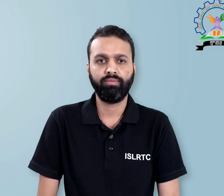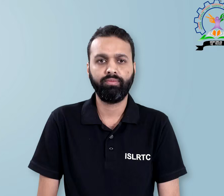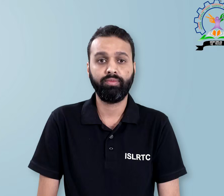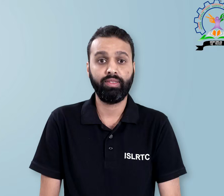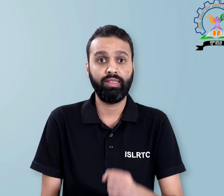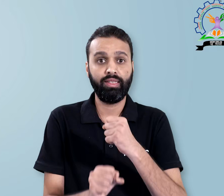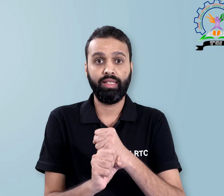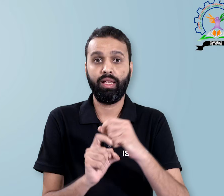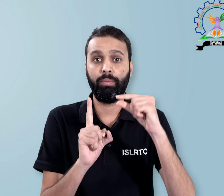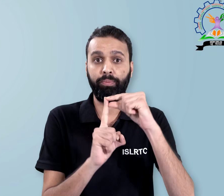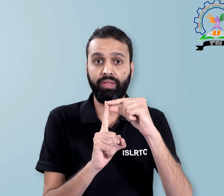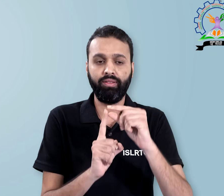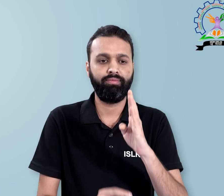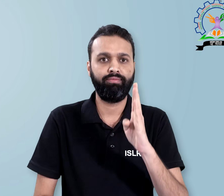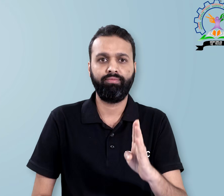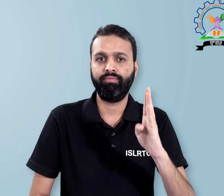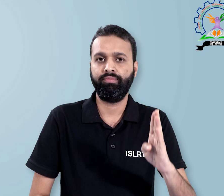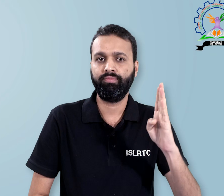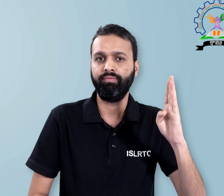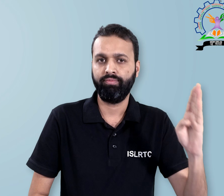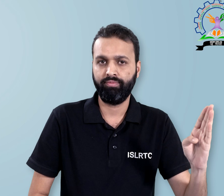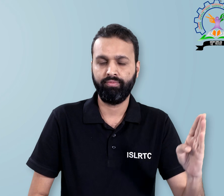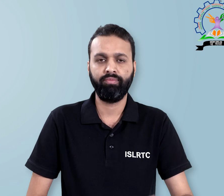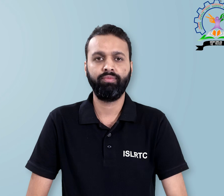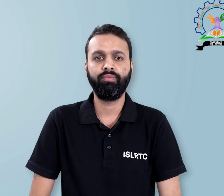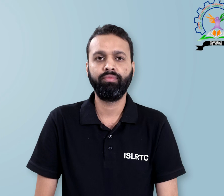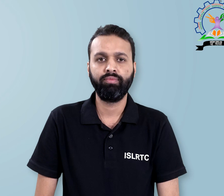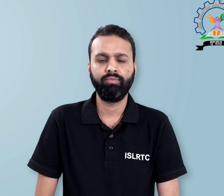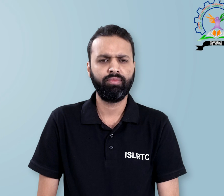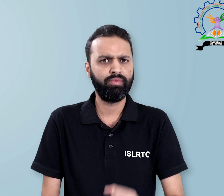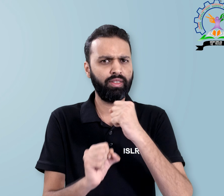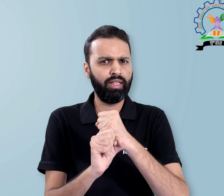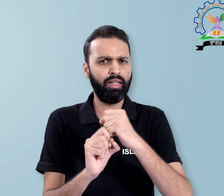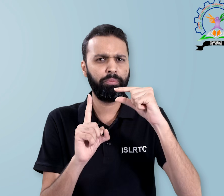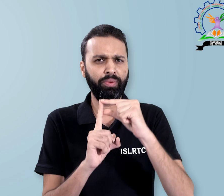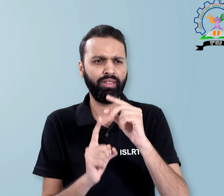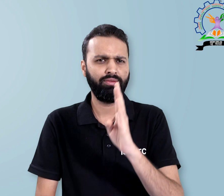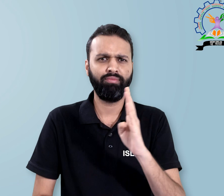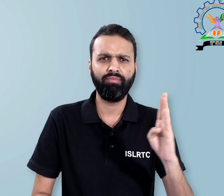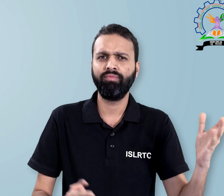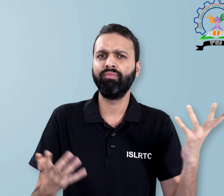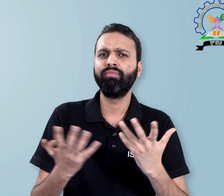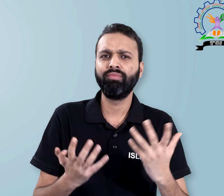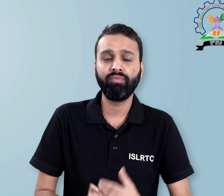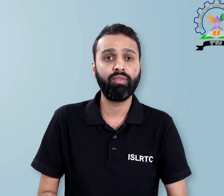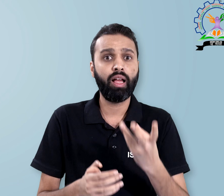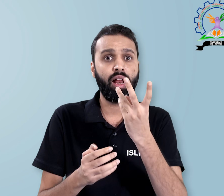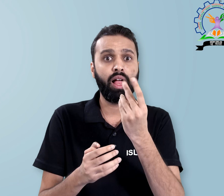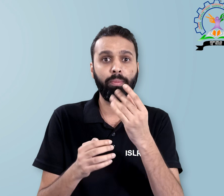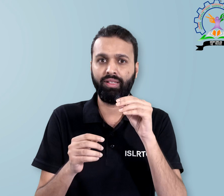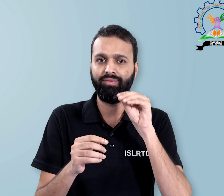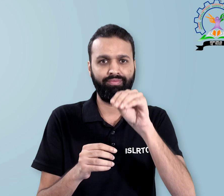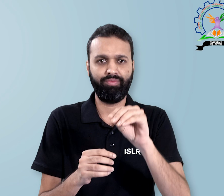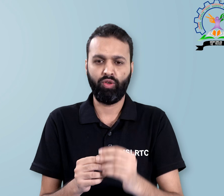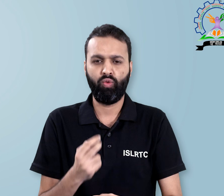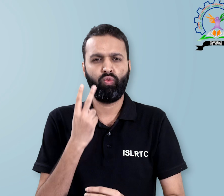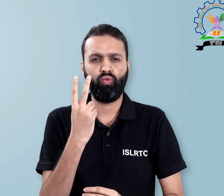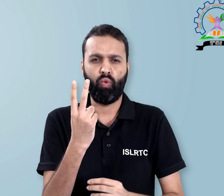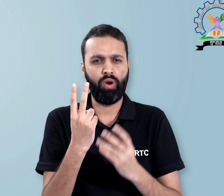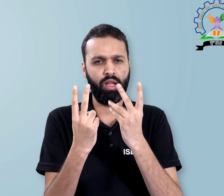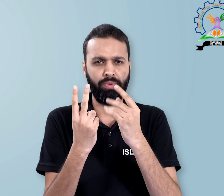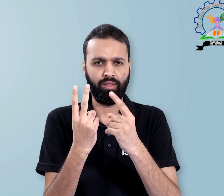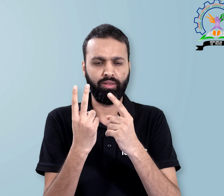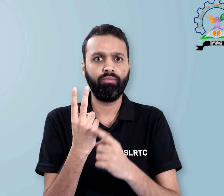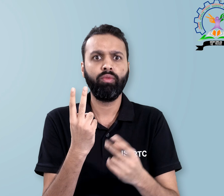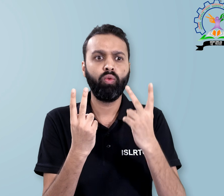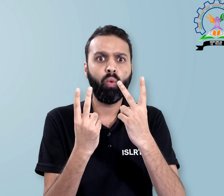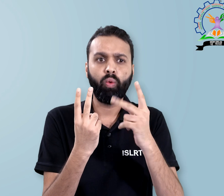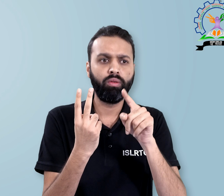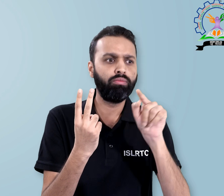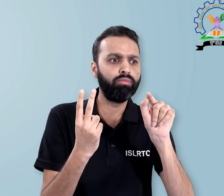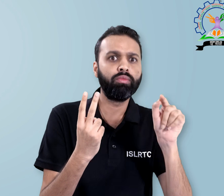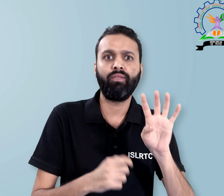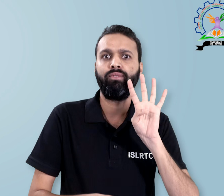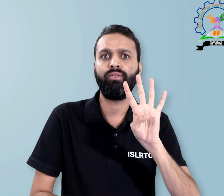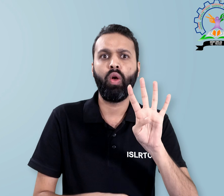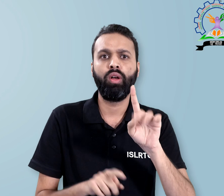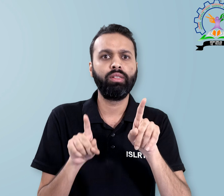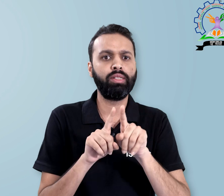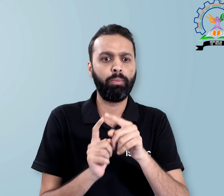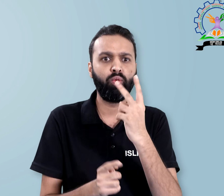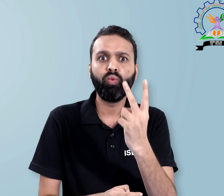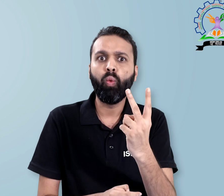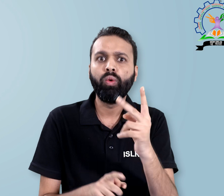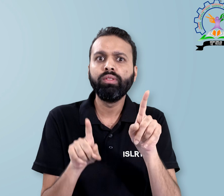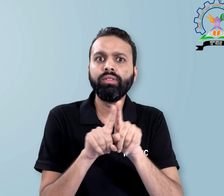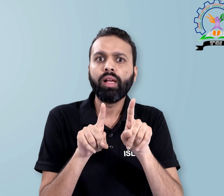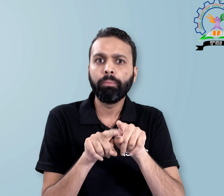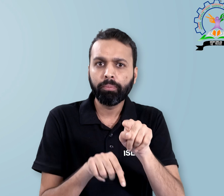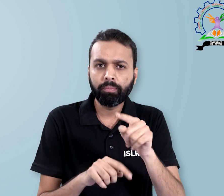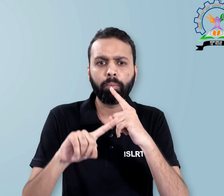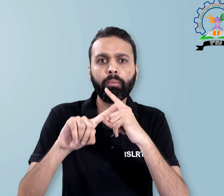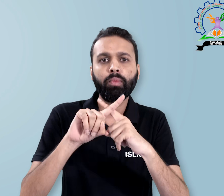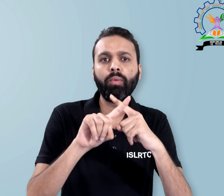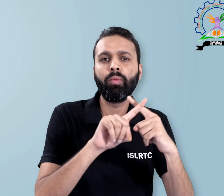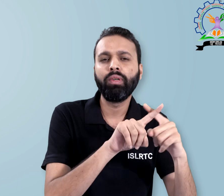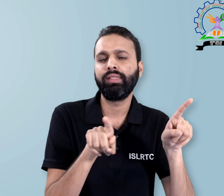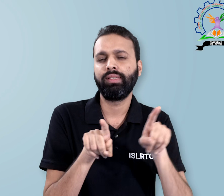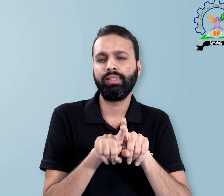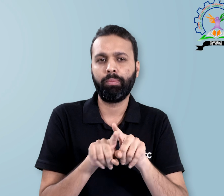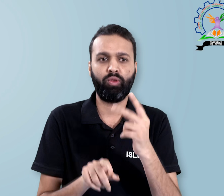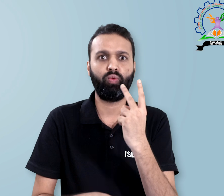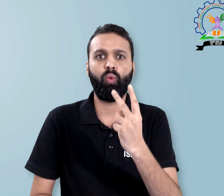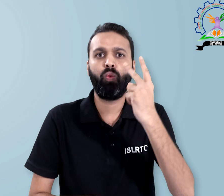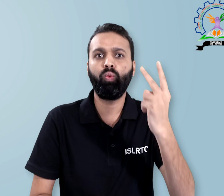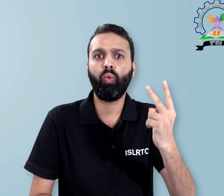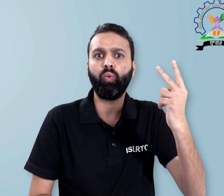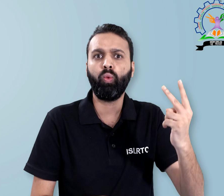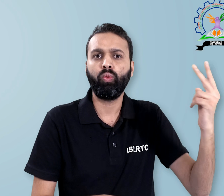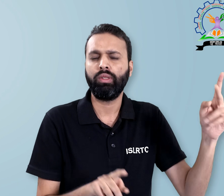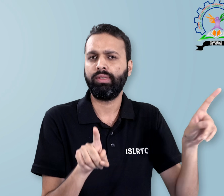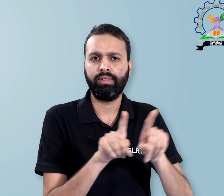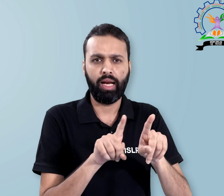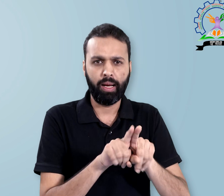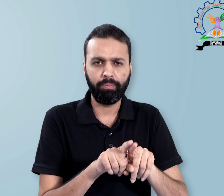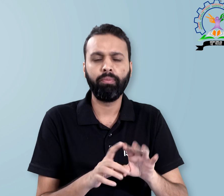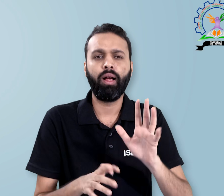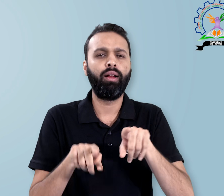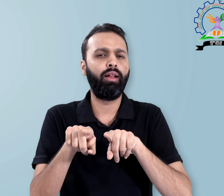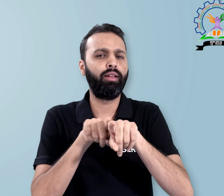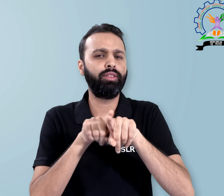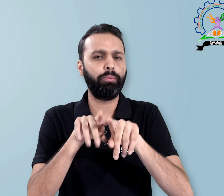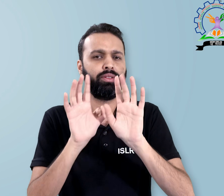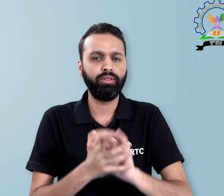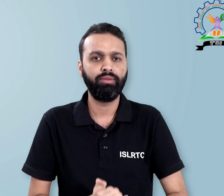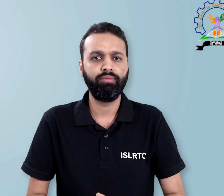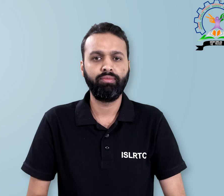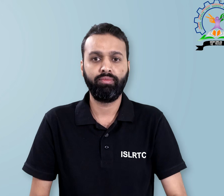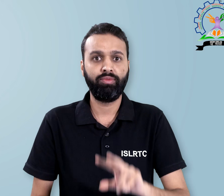Geometric Sequence, Geometric Progression A sequence of numbers where each term after the first is found by multiplying the previous term by a fixed, non-zero number (common ratio).